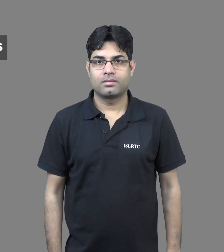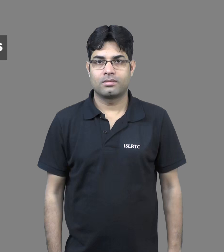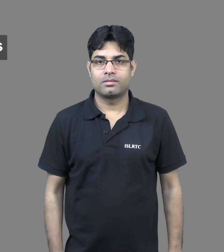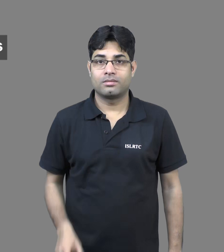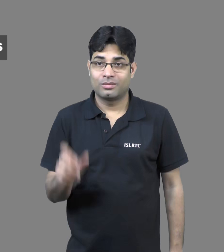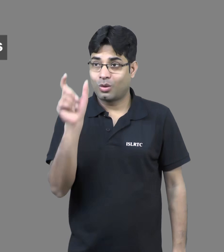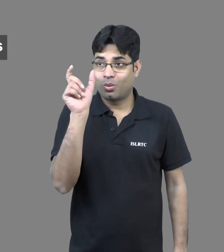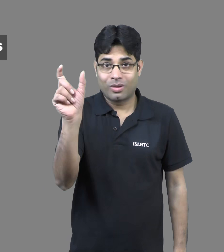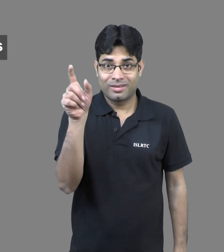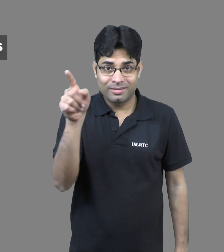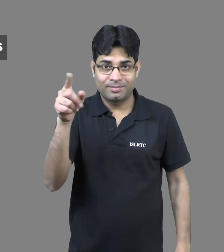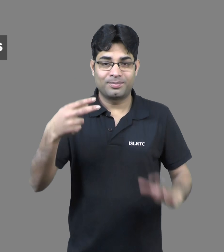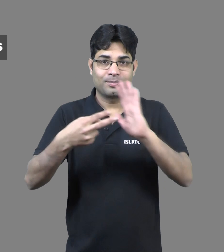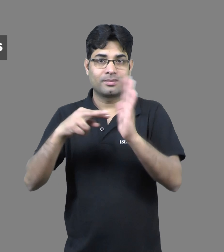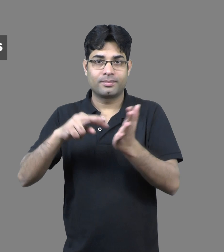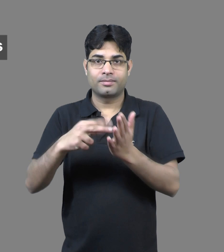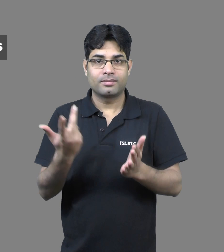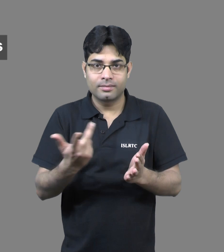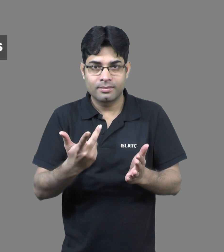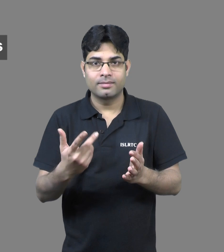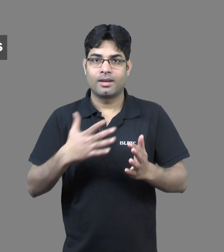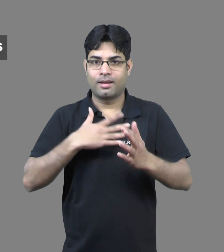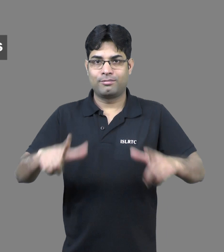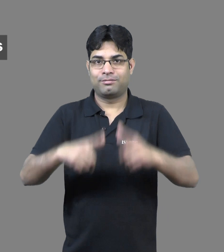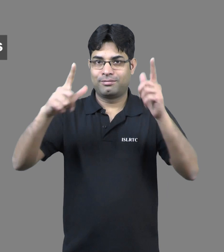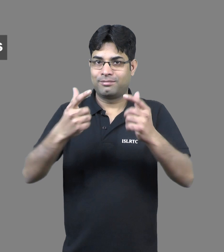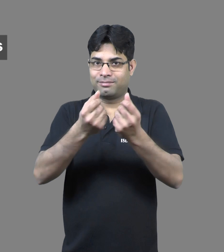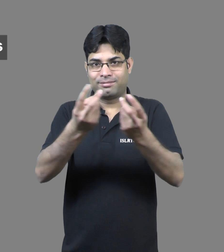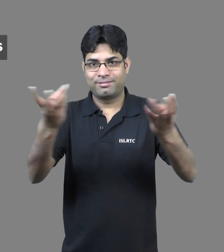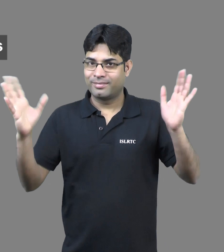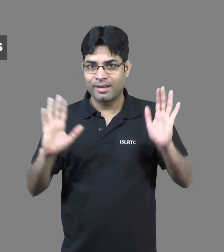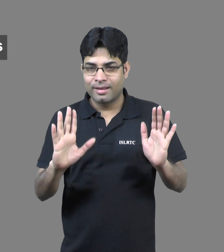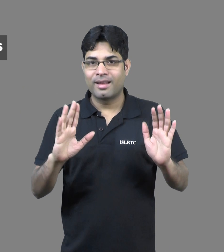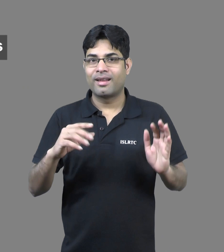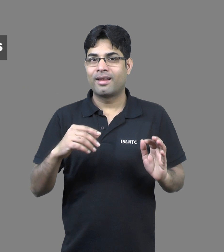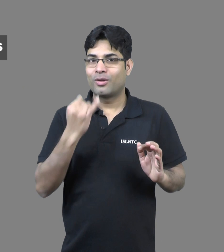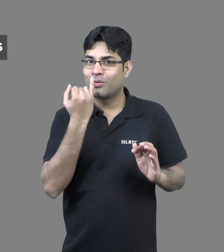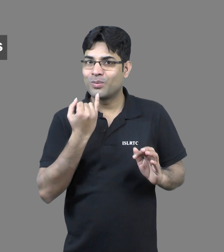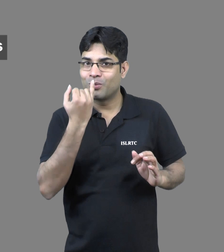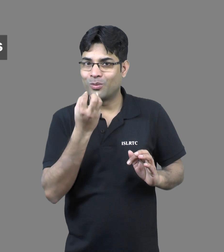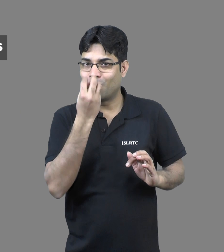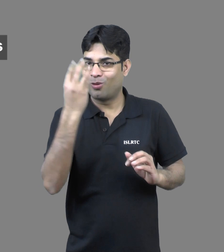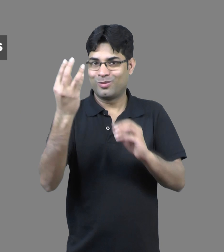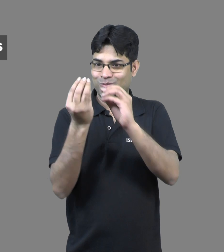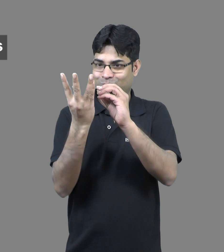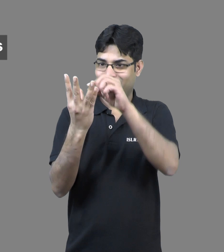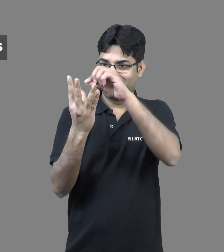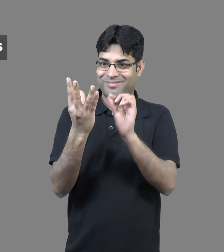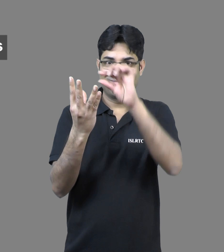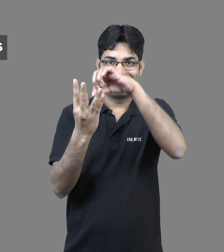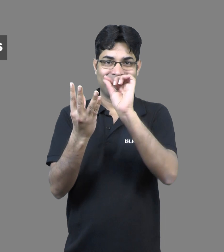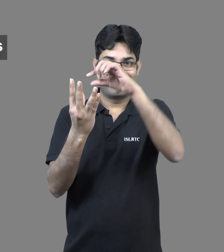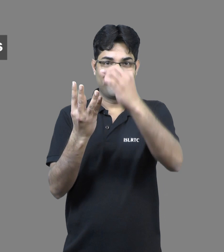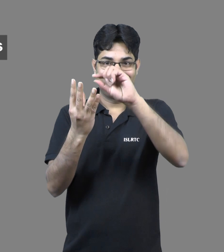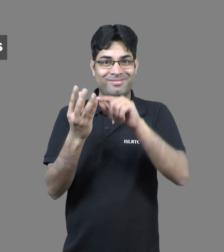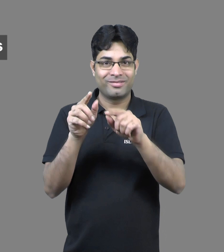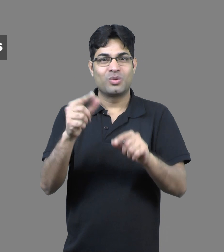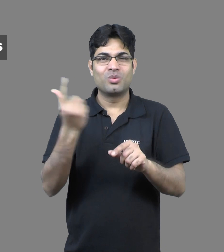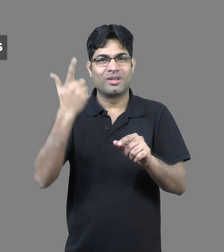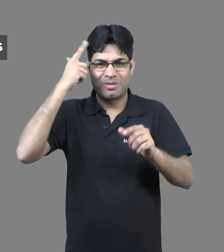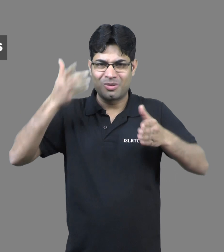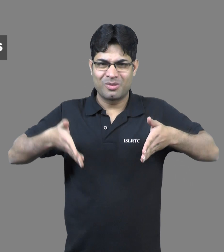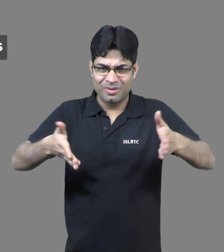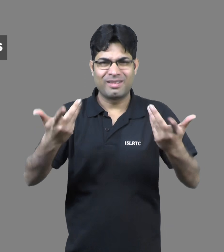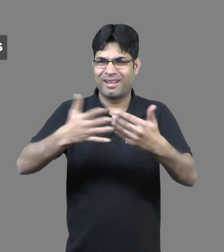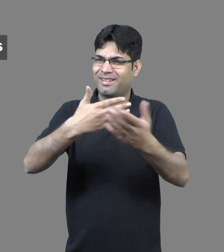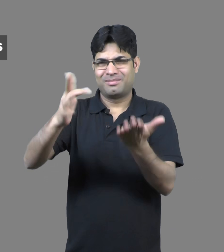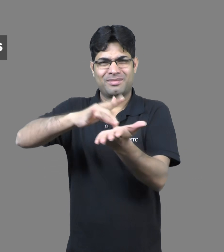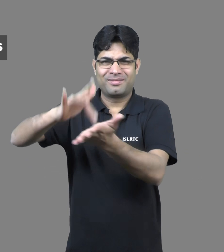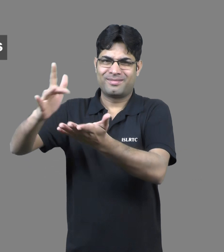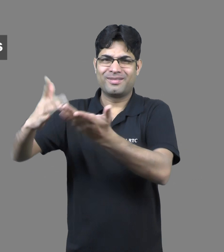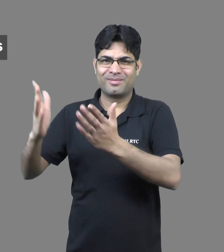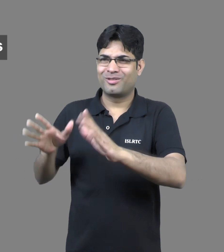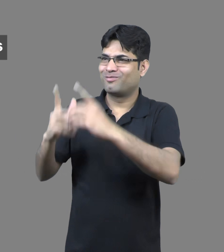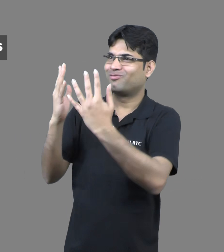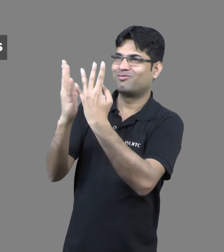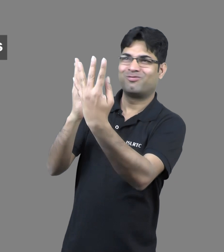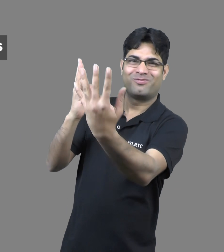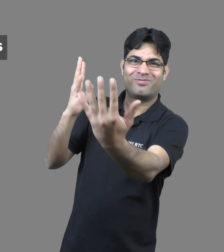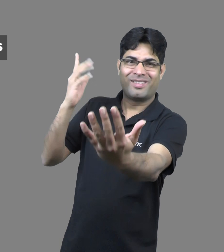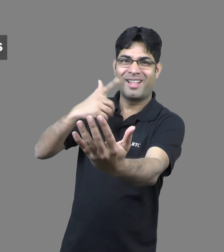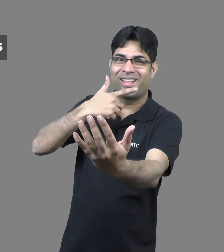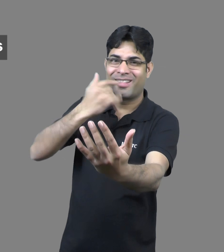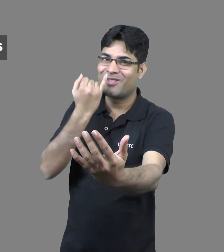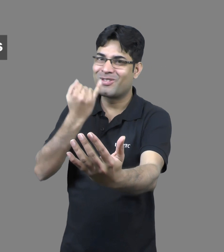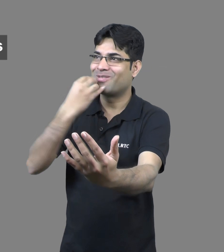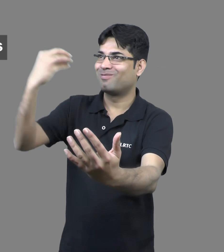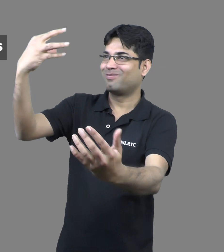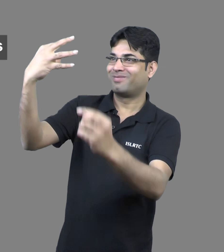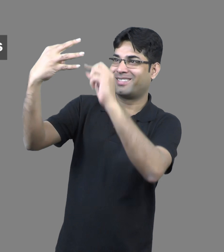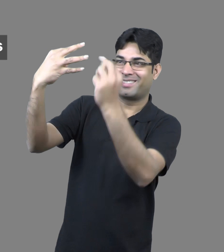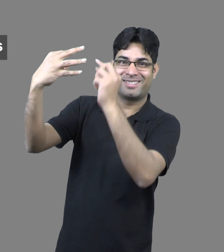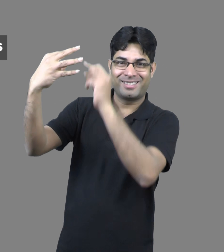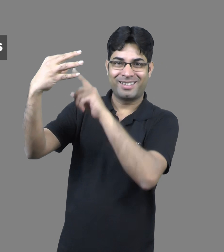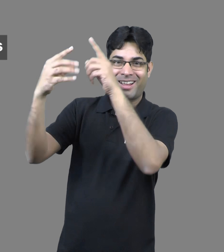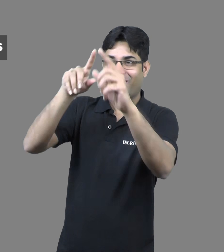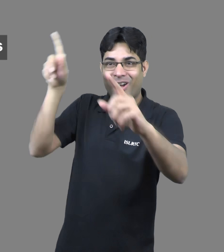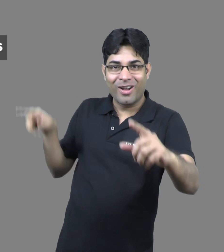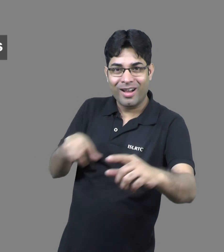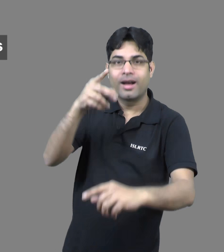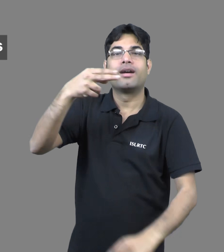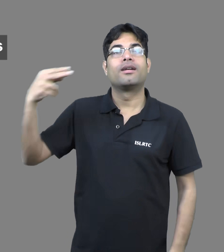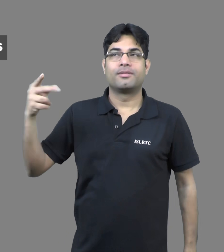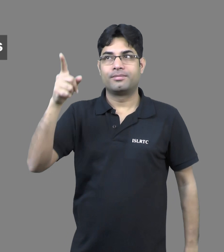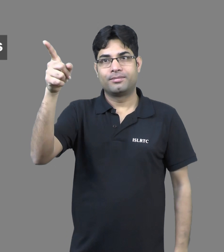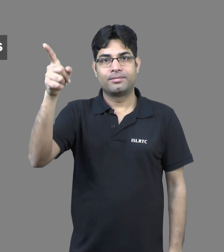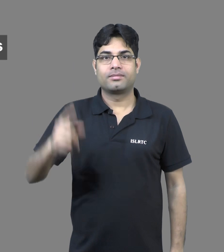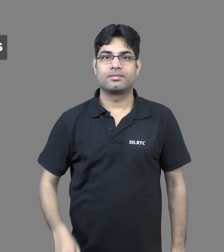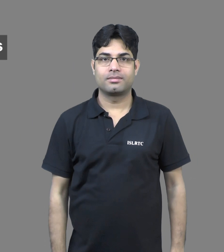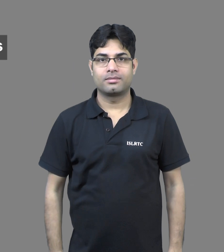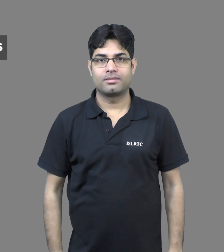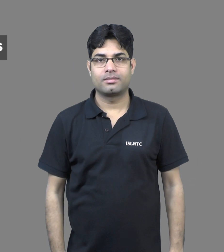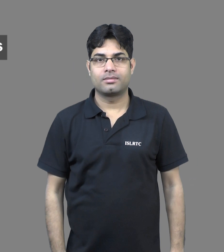Hibiscus Rosasinensis